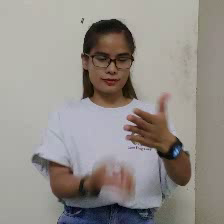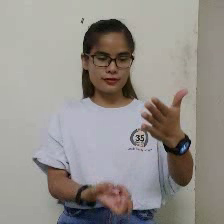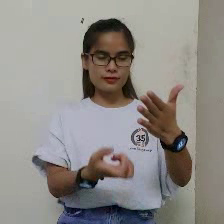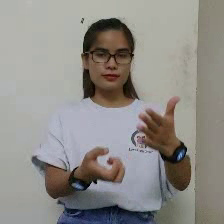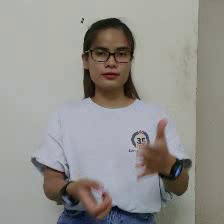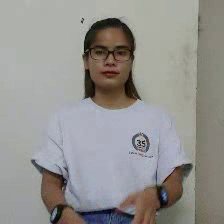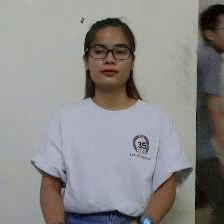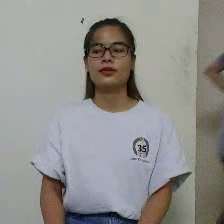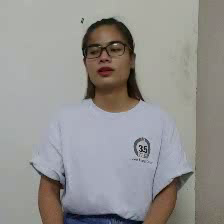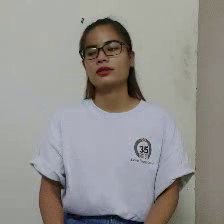Phạt